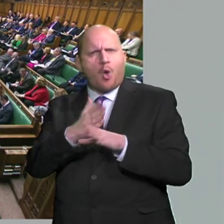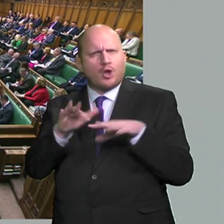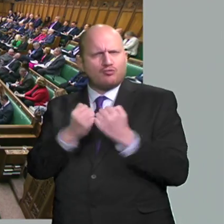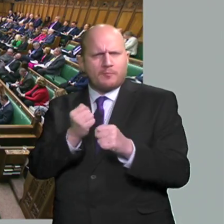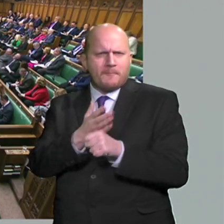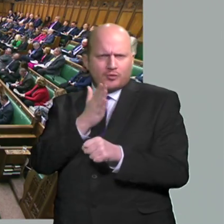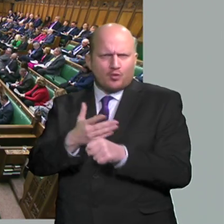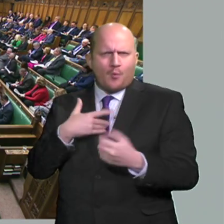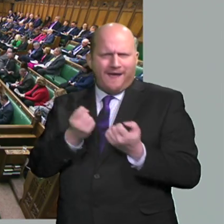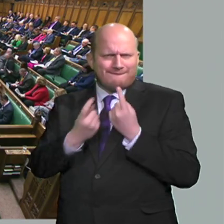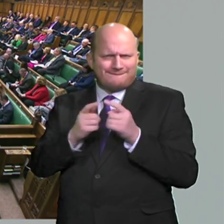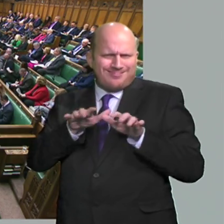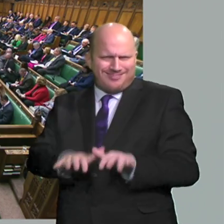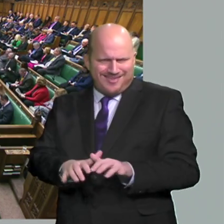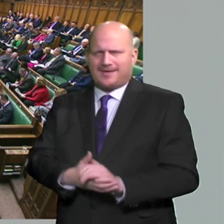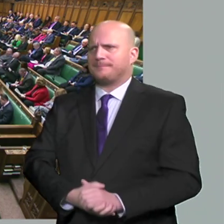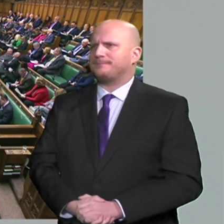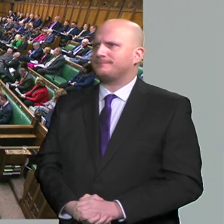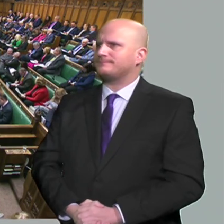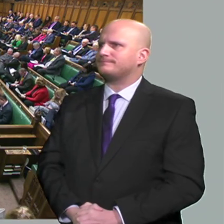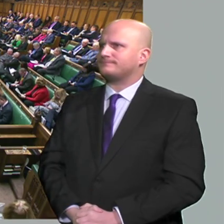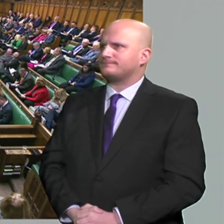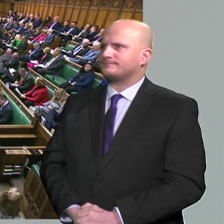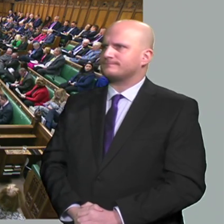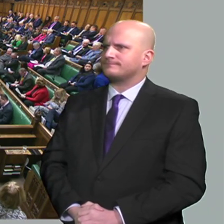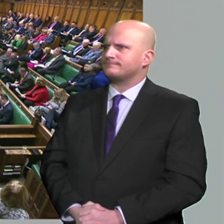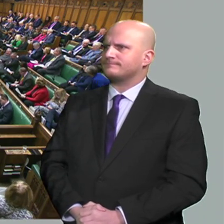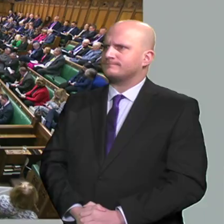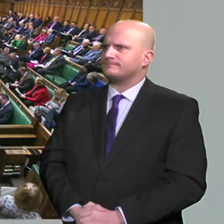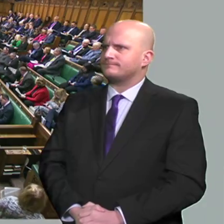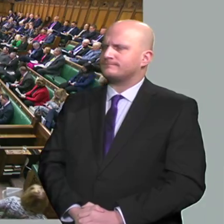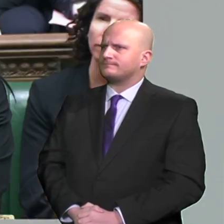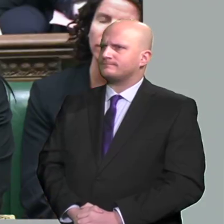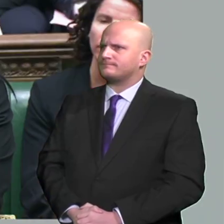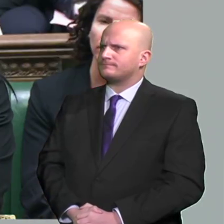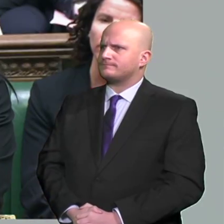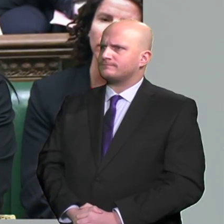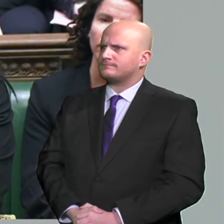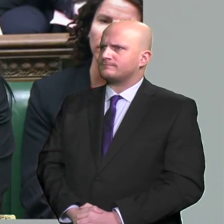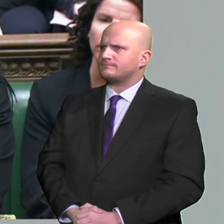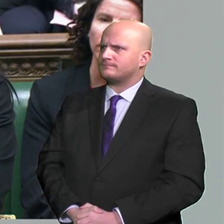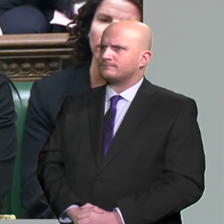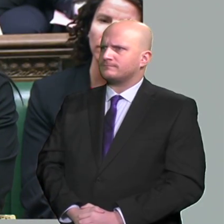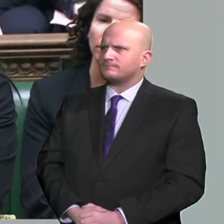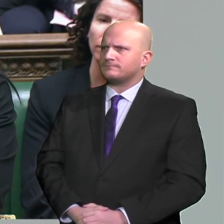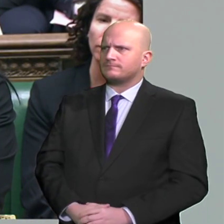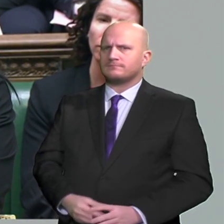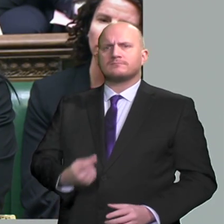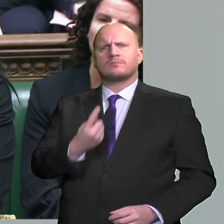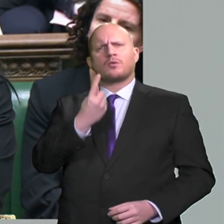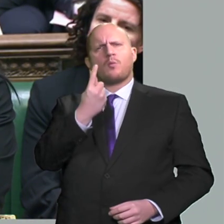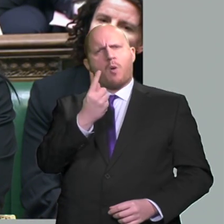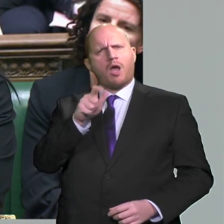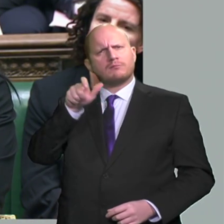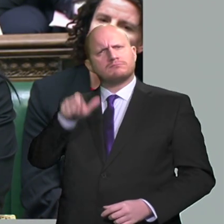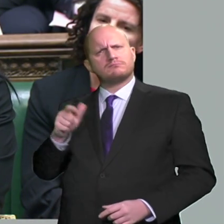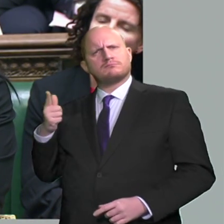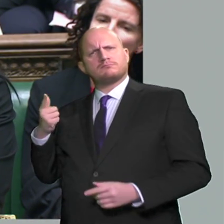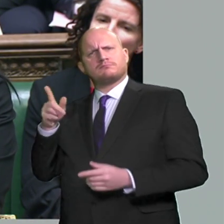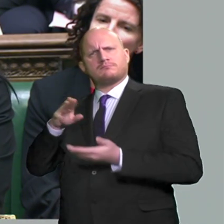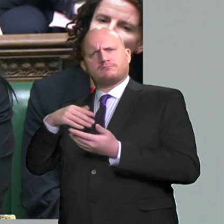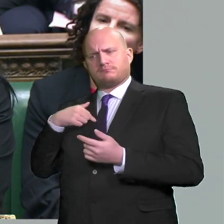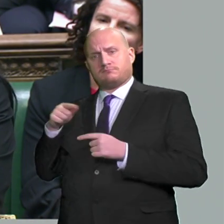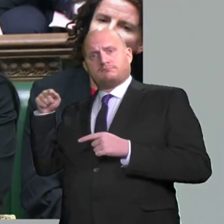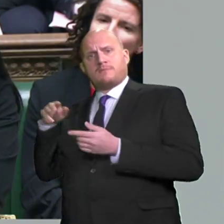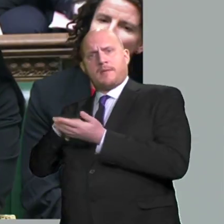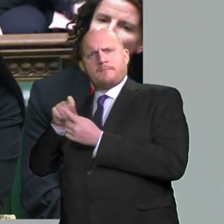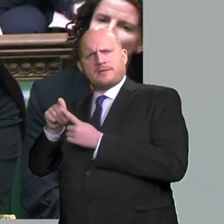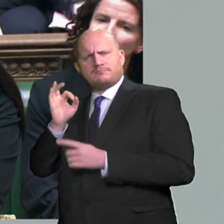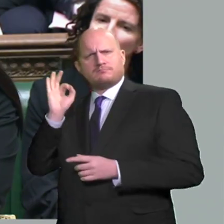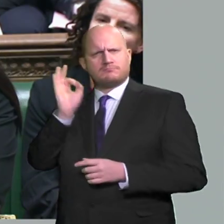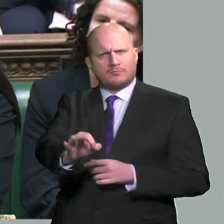My honourable Friend the Member for Hornsey and Wood Green asked about deep poverty among minority children.